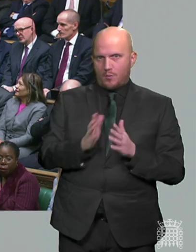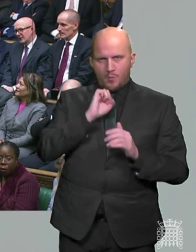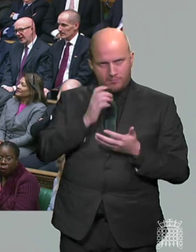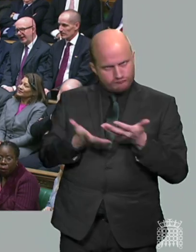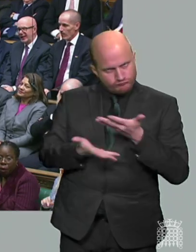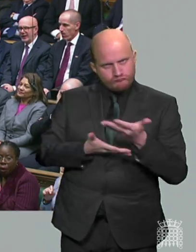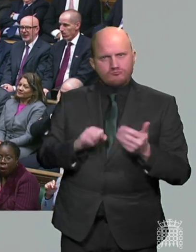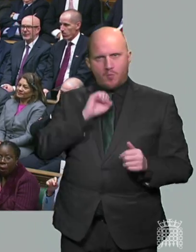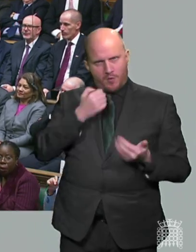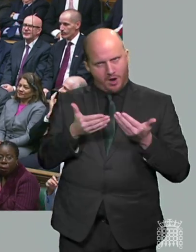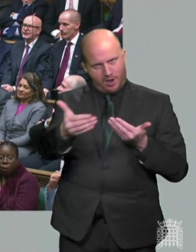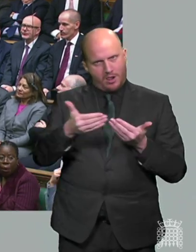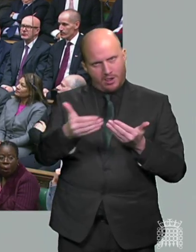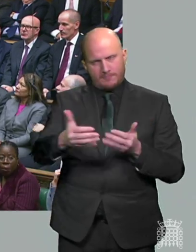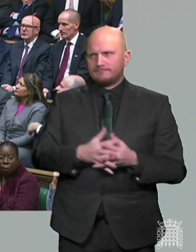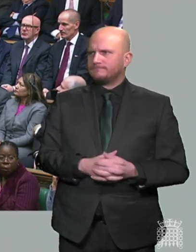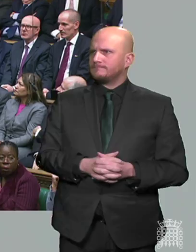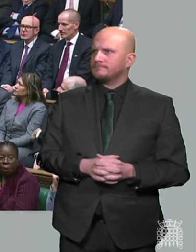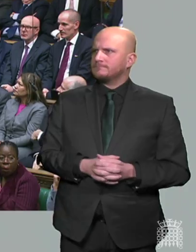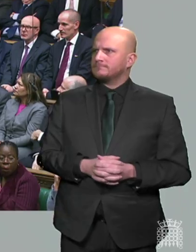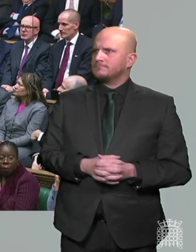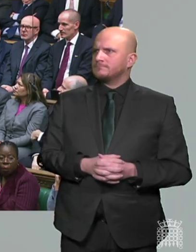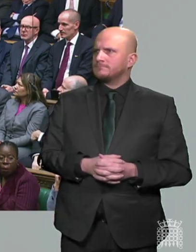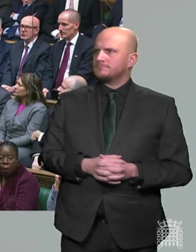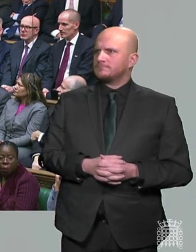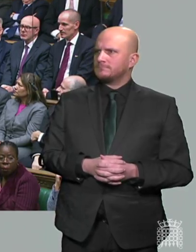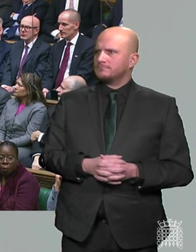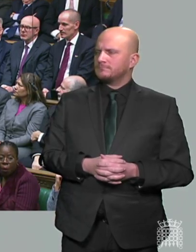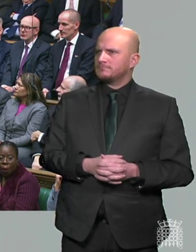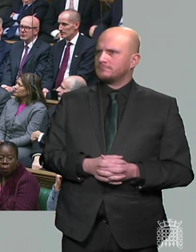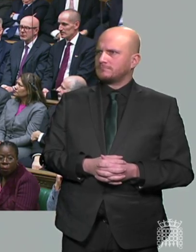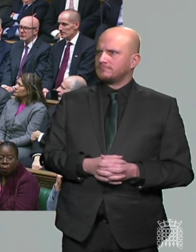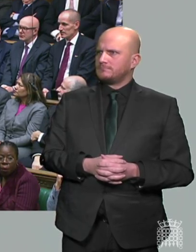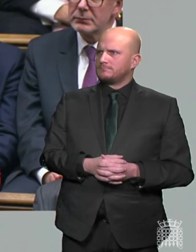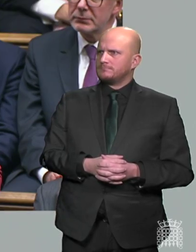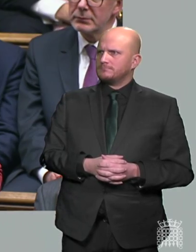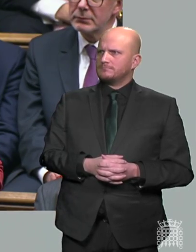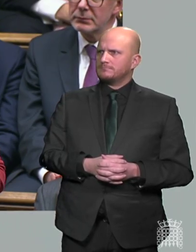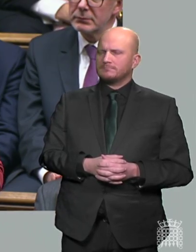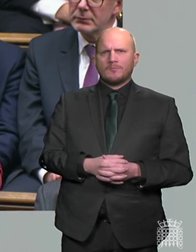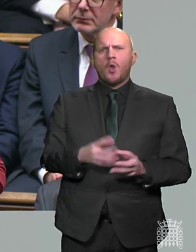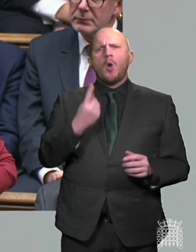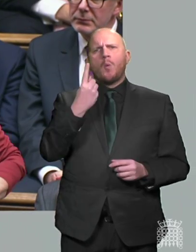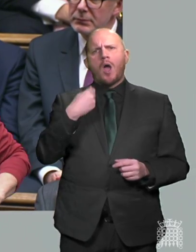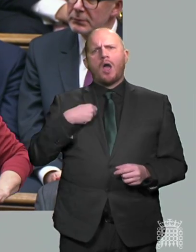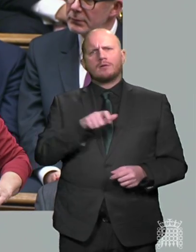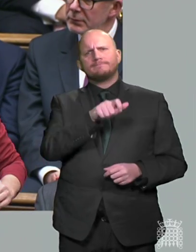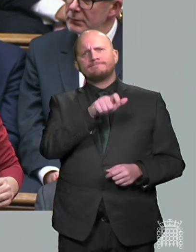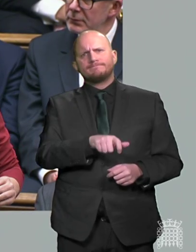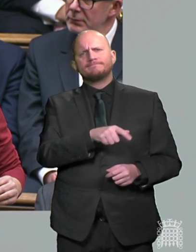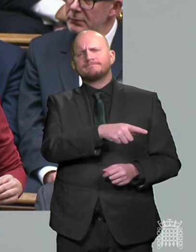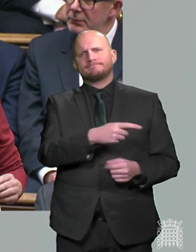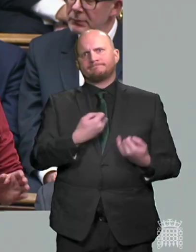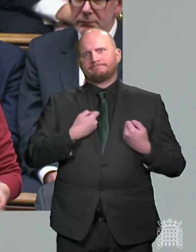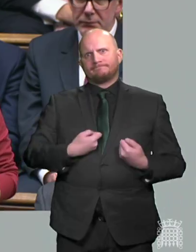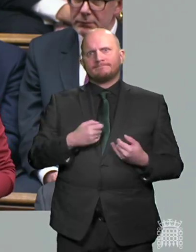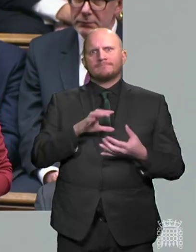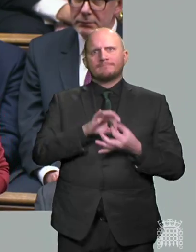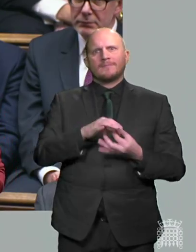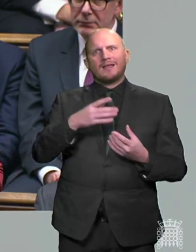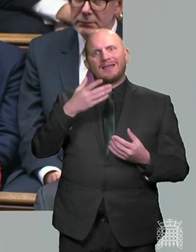When my constituent who has dementia was taken ill recently, it took three hours for an ambulance to arrive.